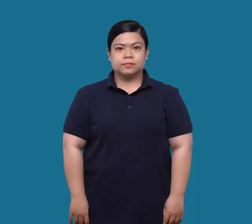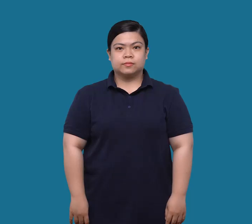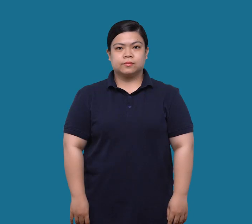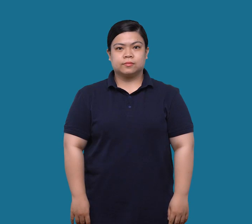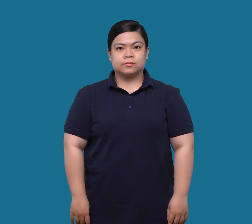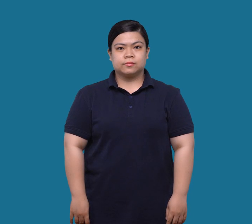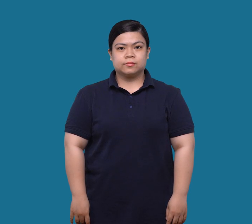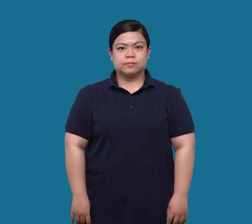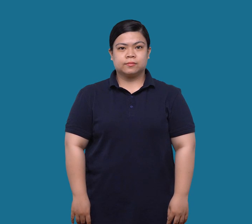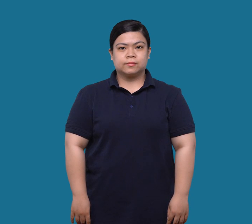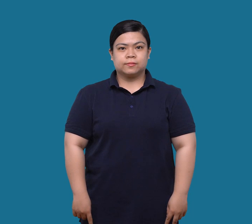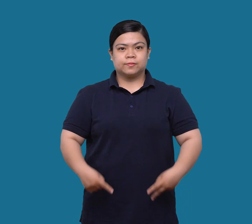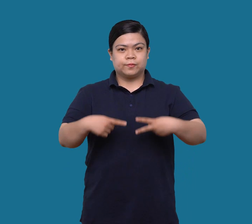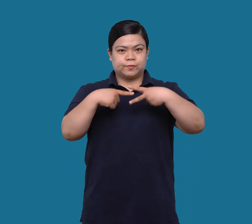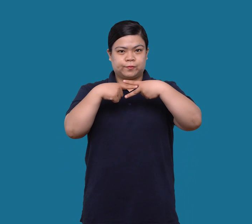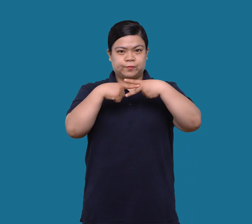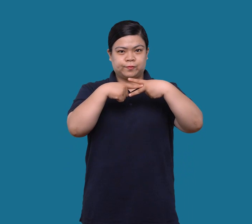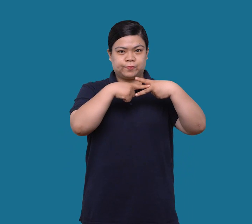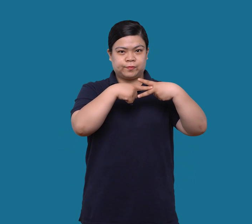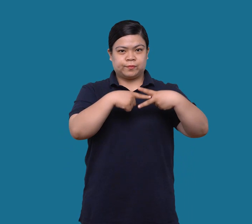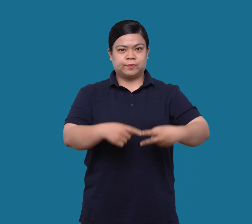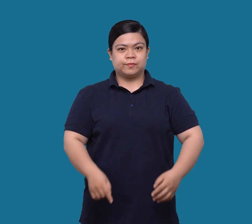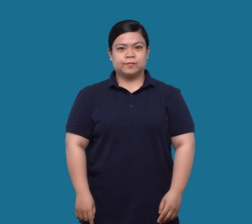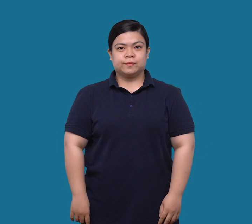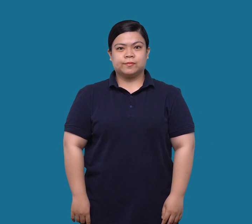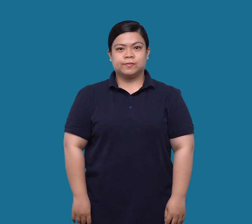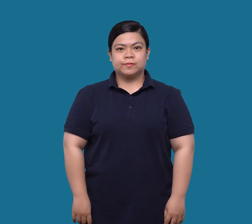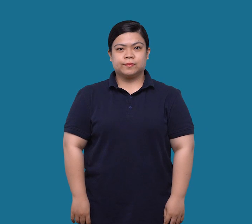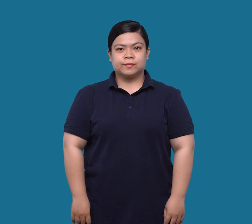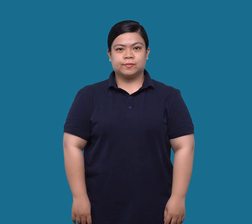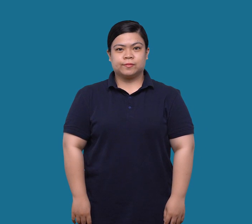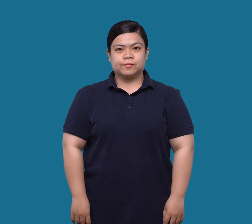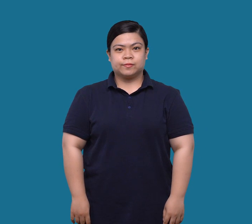mũi tên